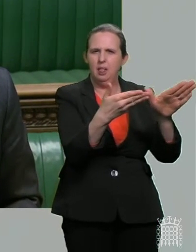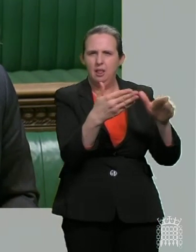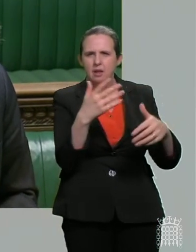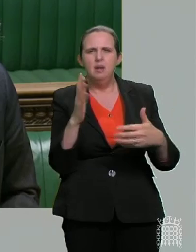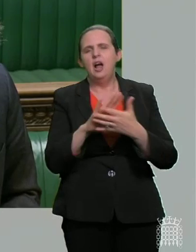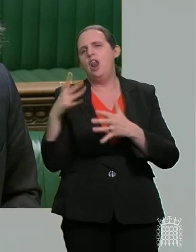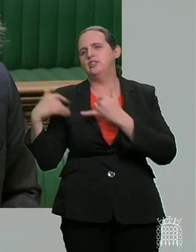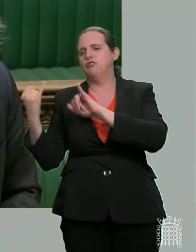Hear, hear!